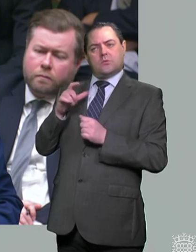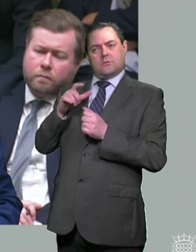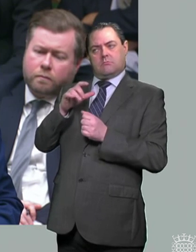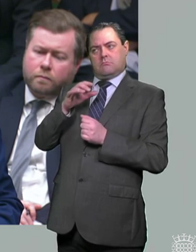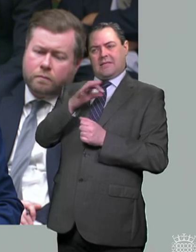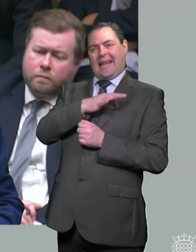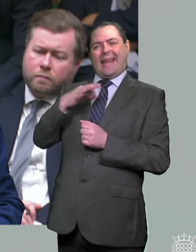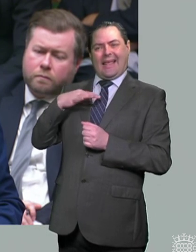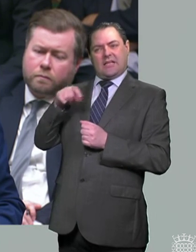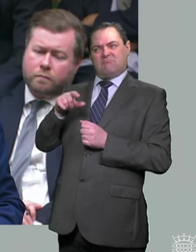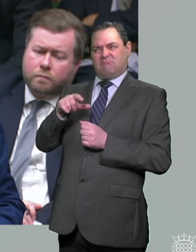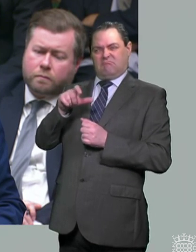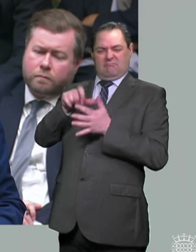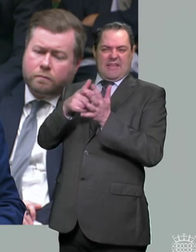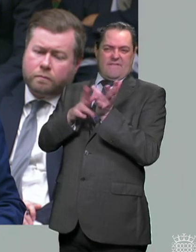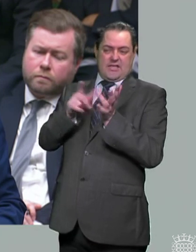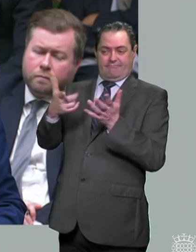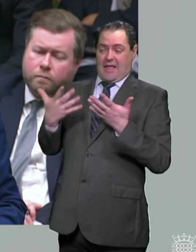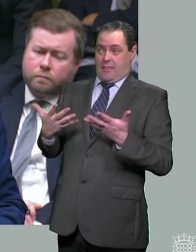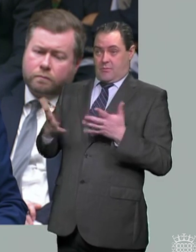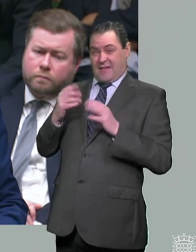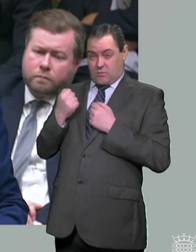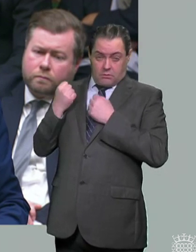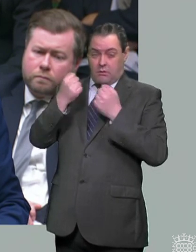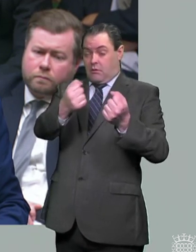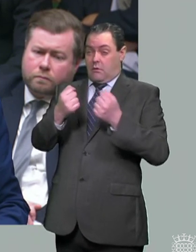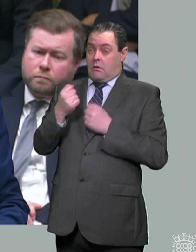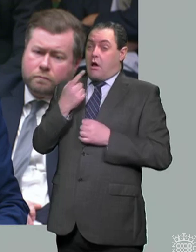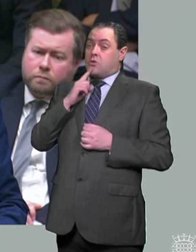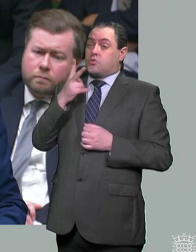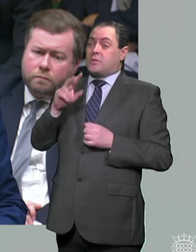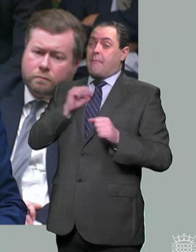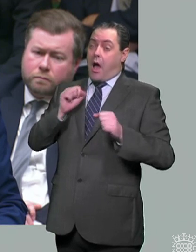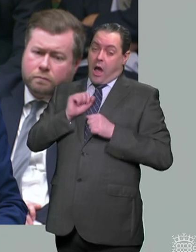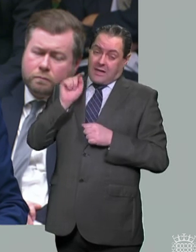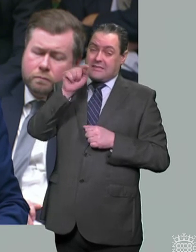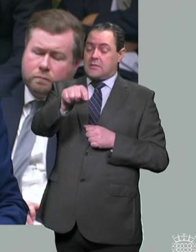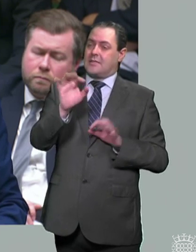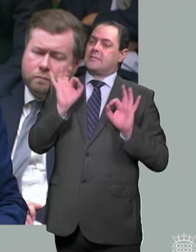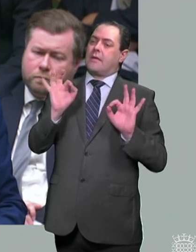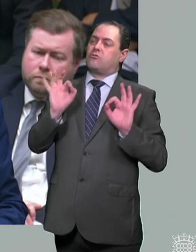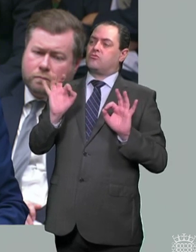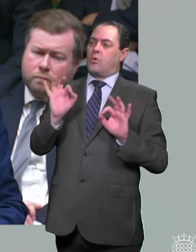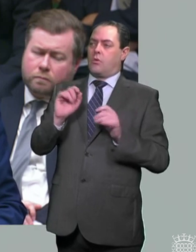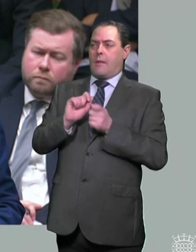Women in East Devon currently face a 120-mile round trip to get to the nearest specialist menopause clinic.